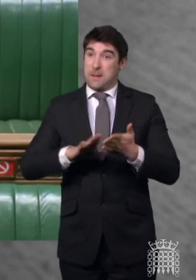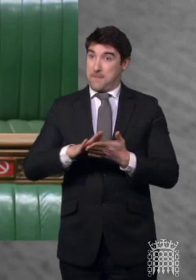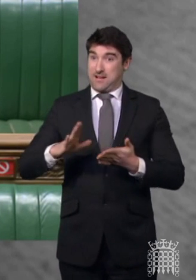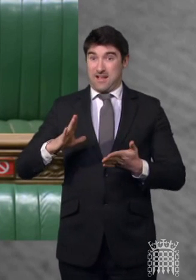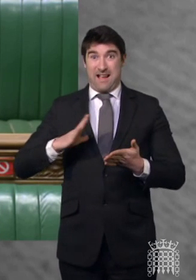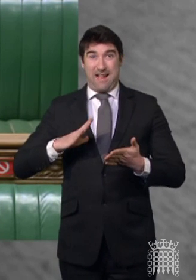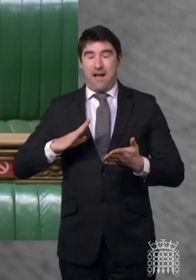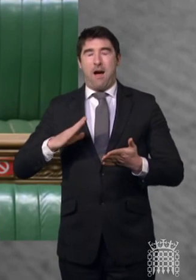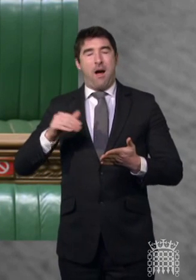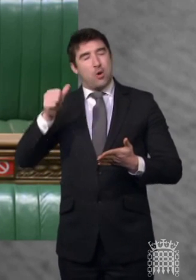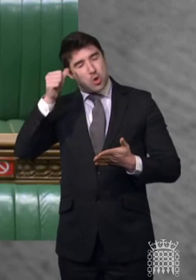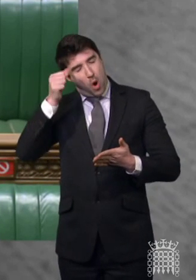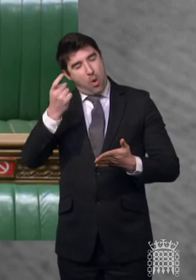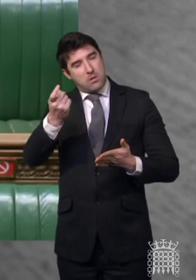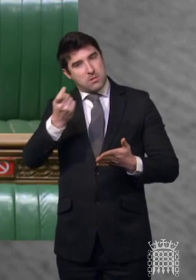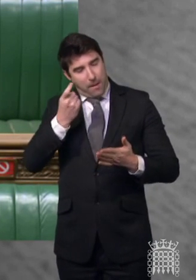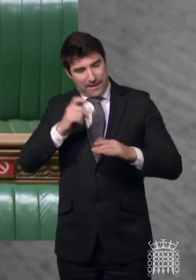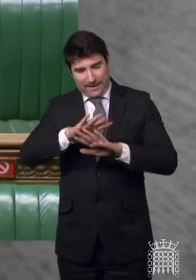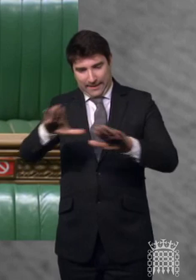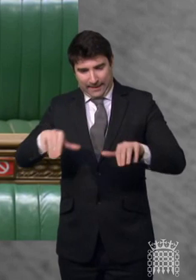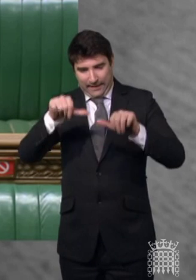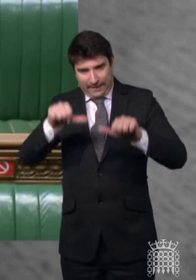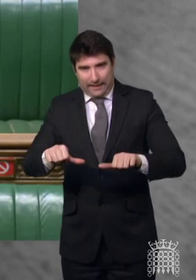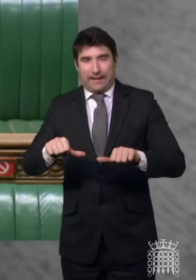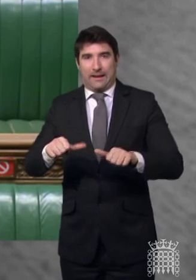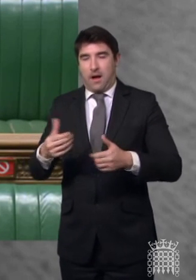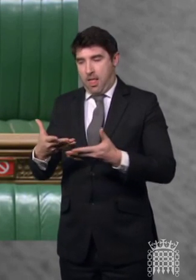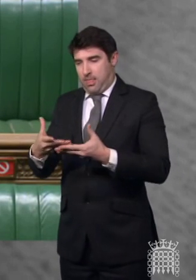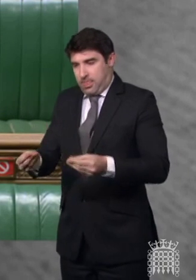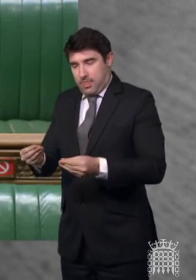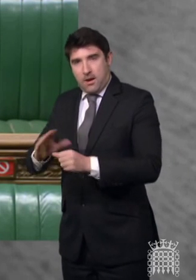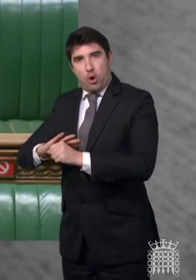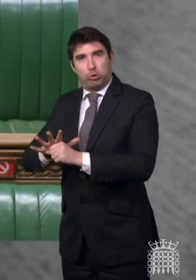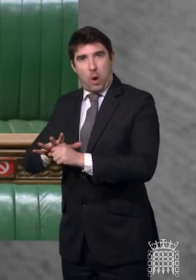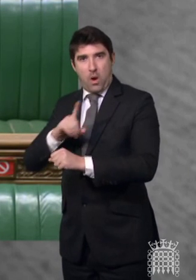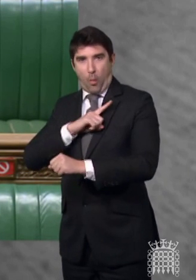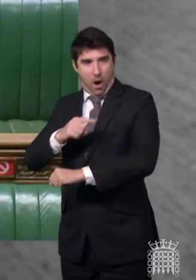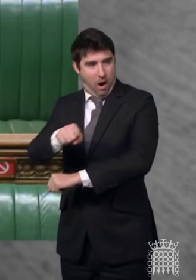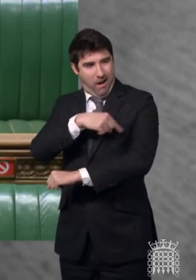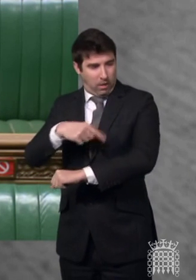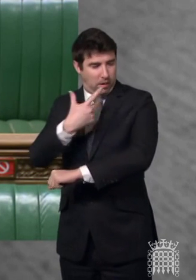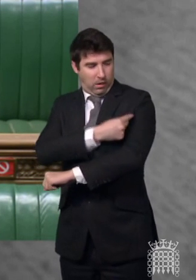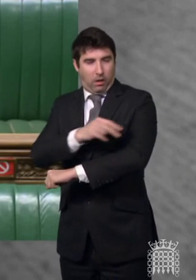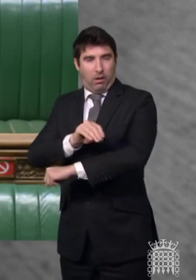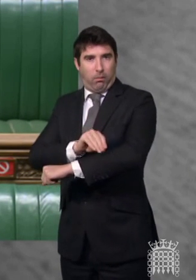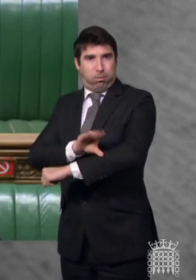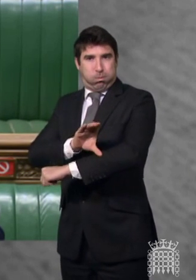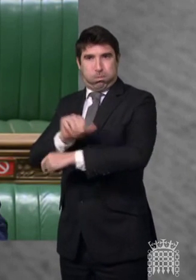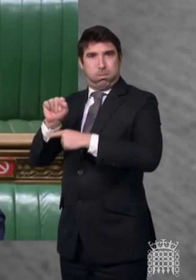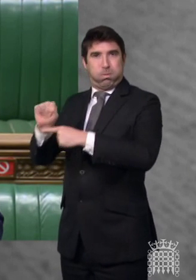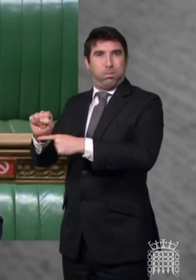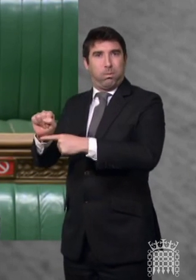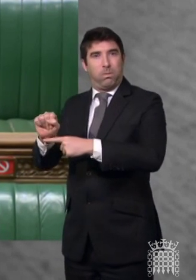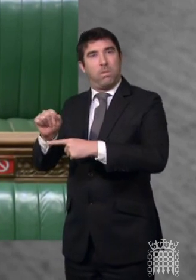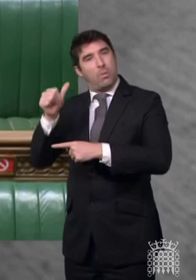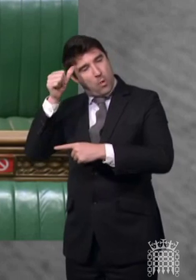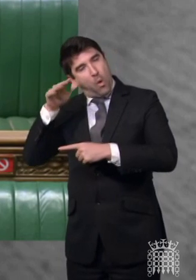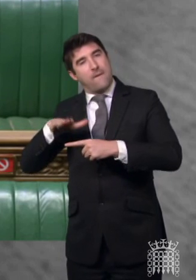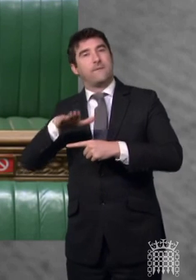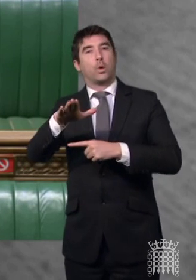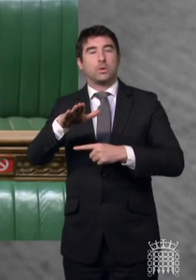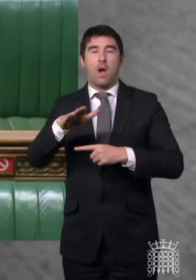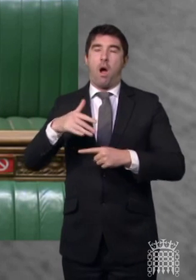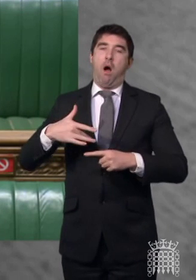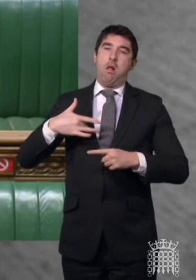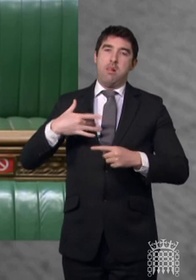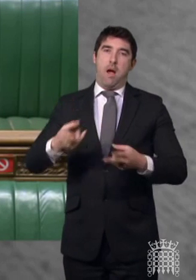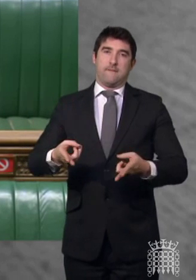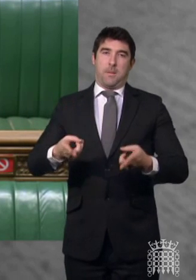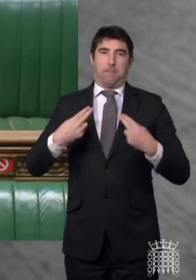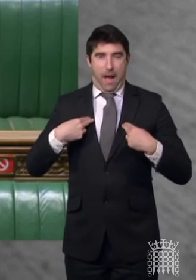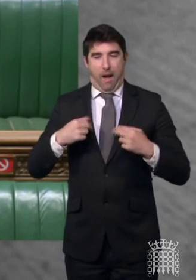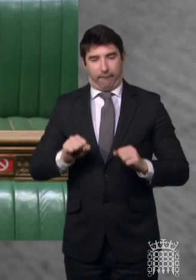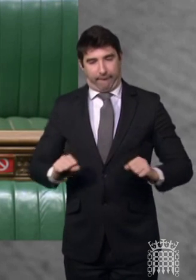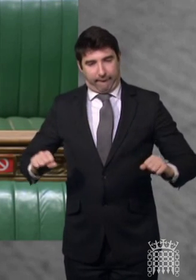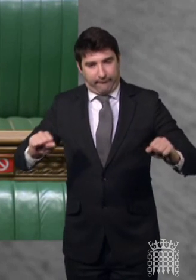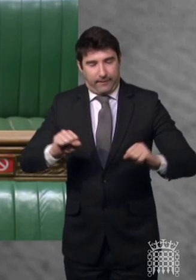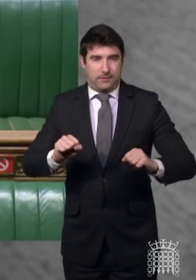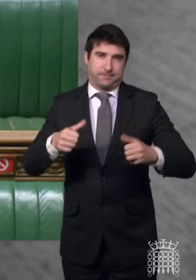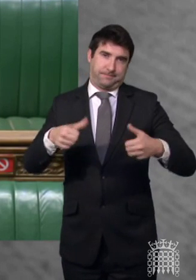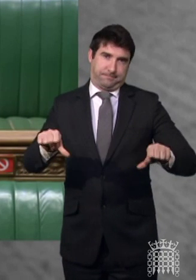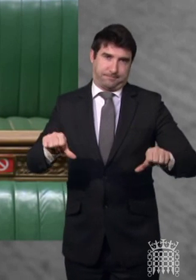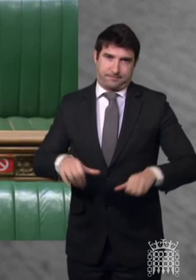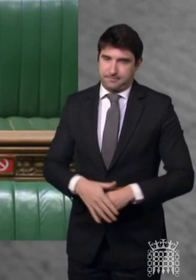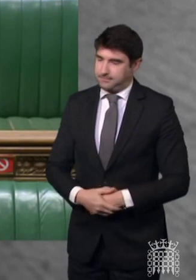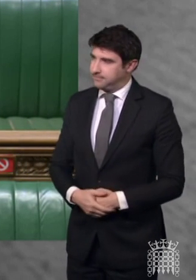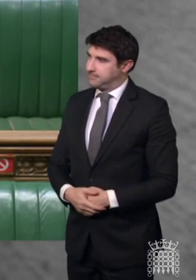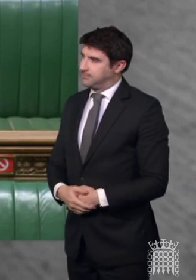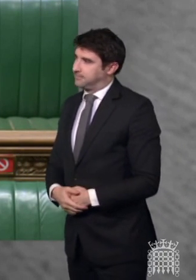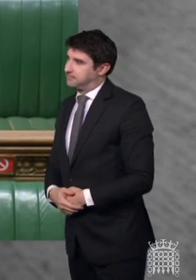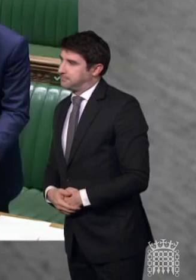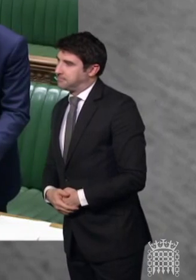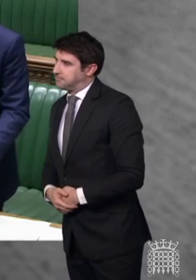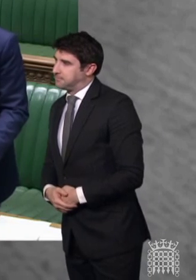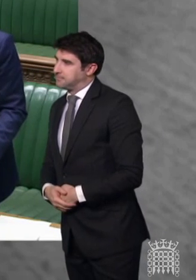That should give us hope that, while we have difficult weeks ahead of us, we can see the route out of this pandemic and normal life returning, with all that that means and entails.